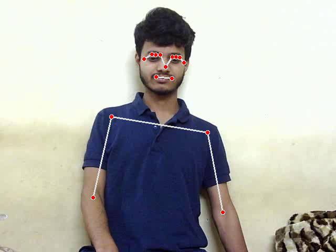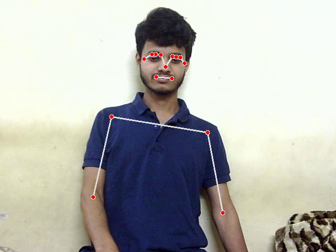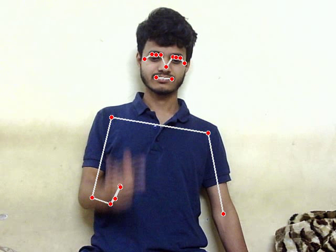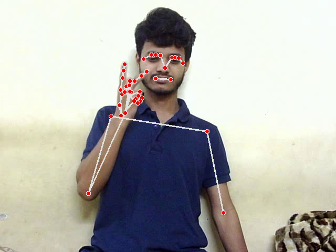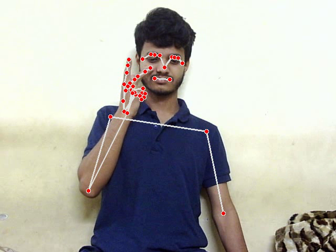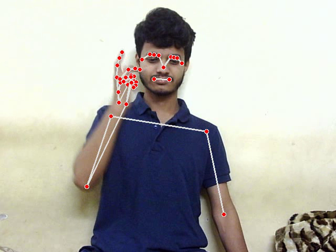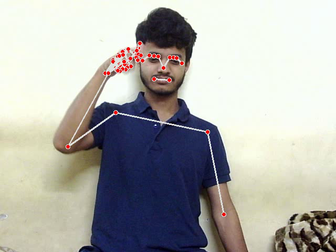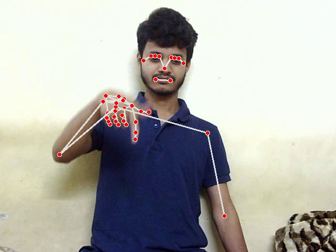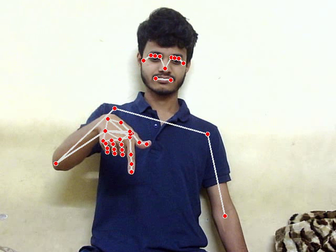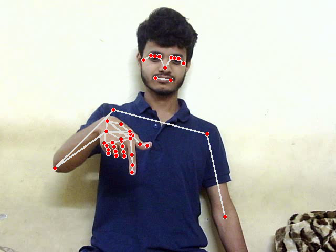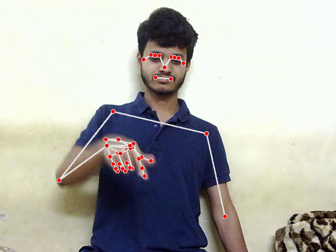see you later